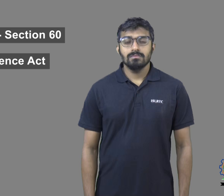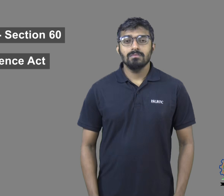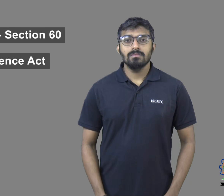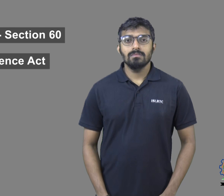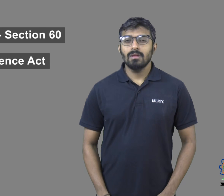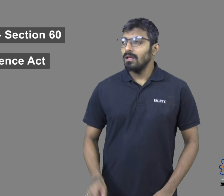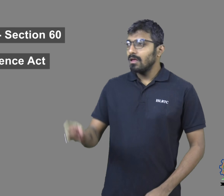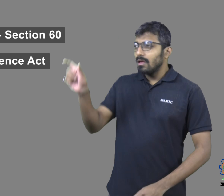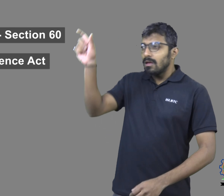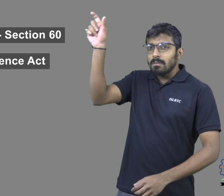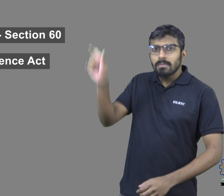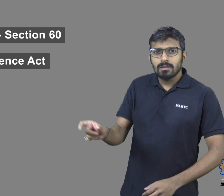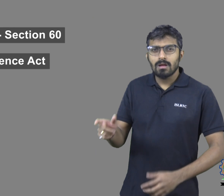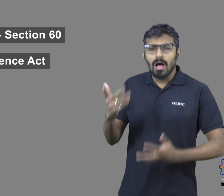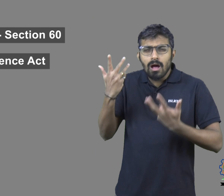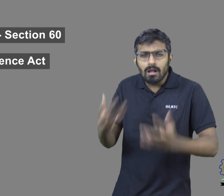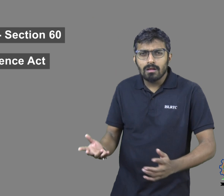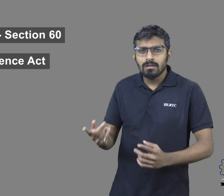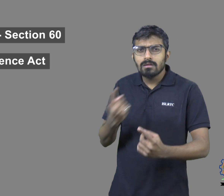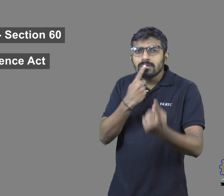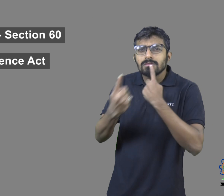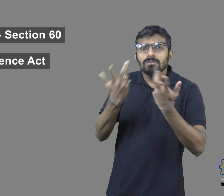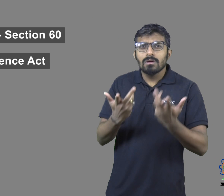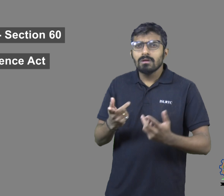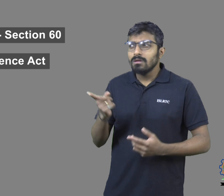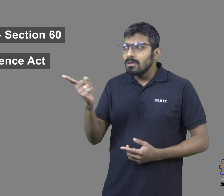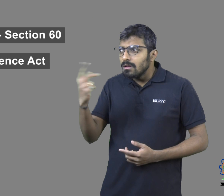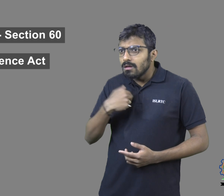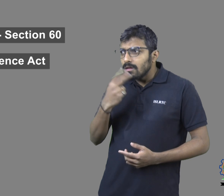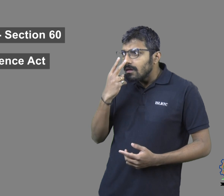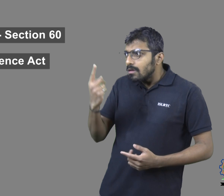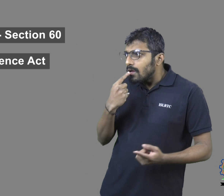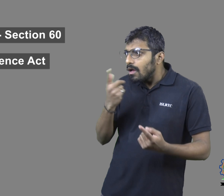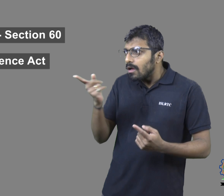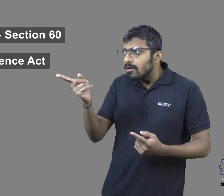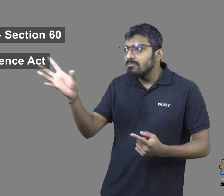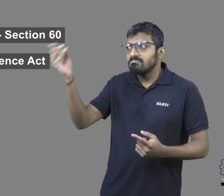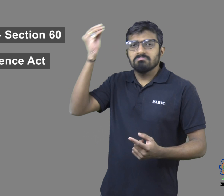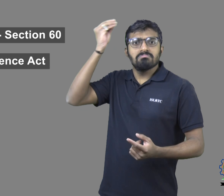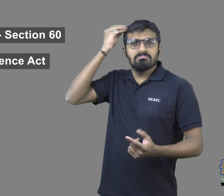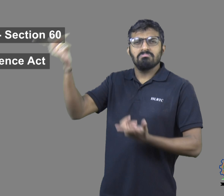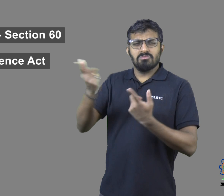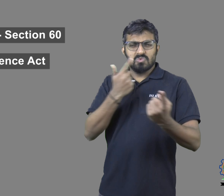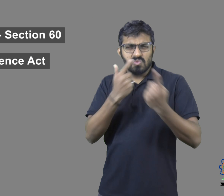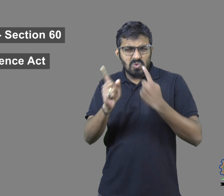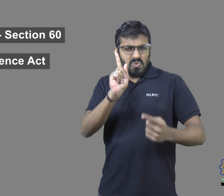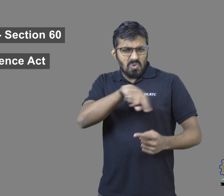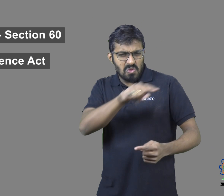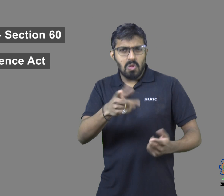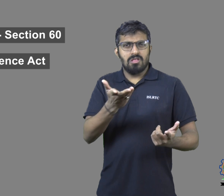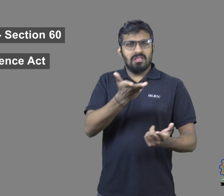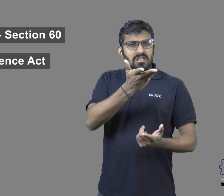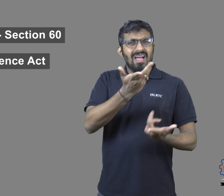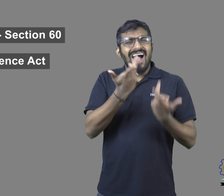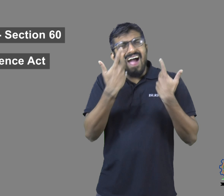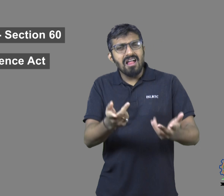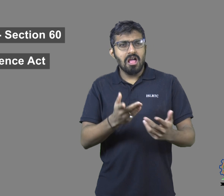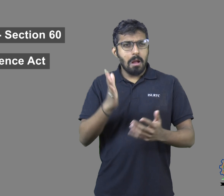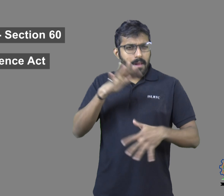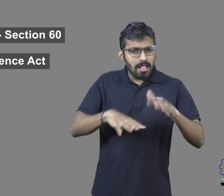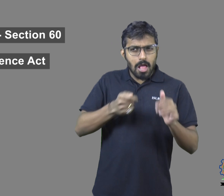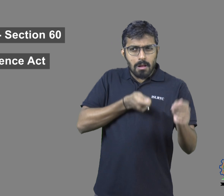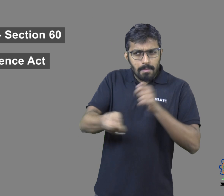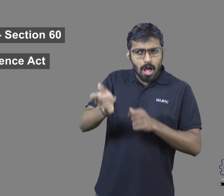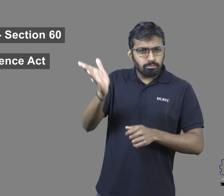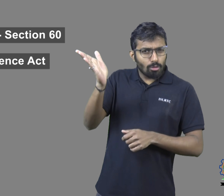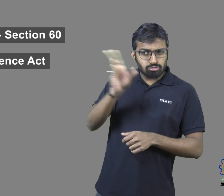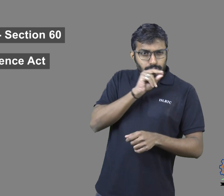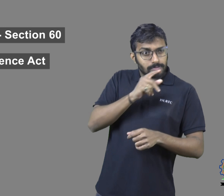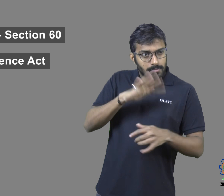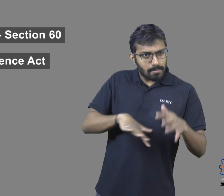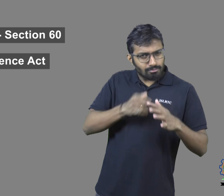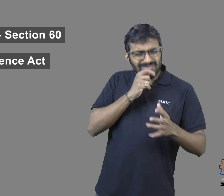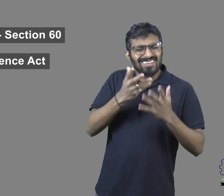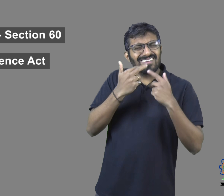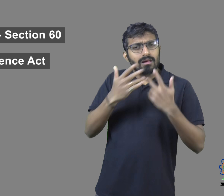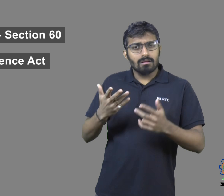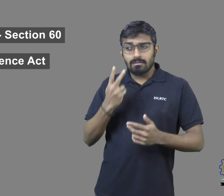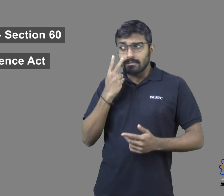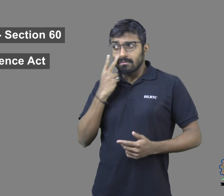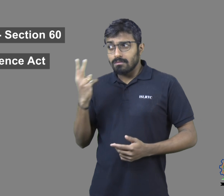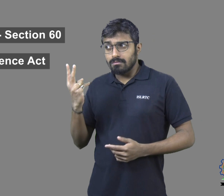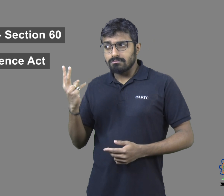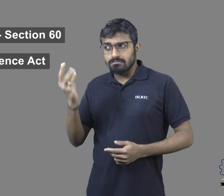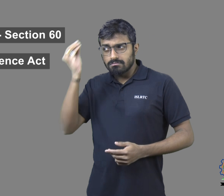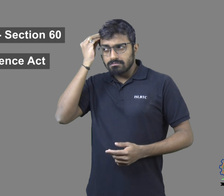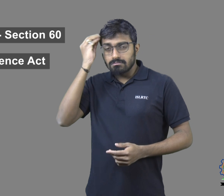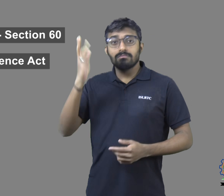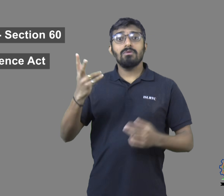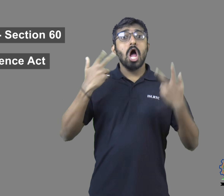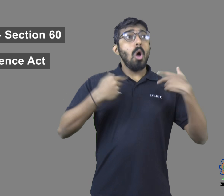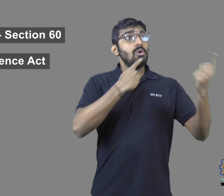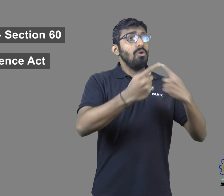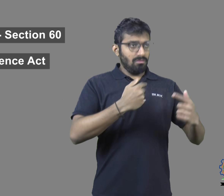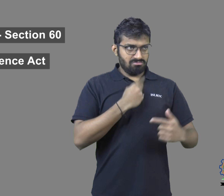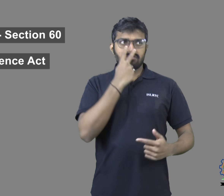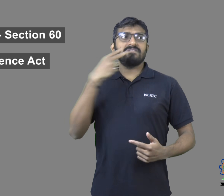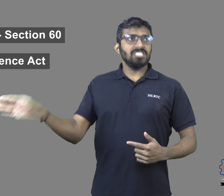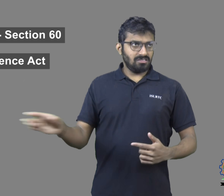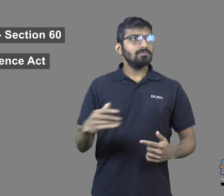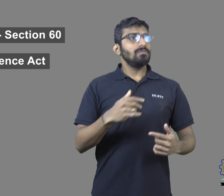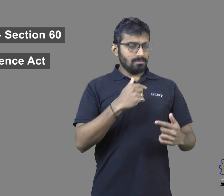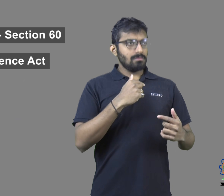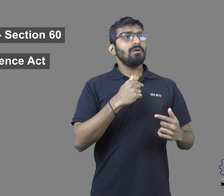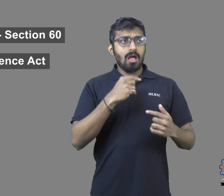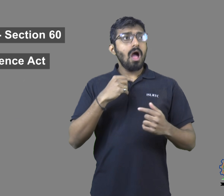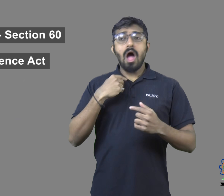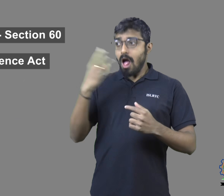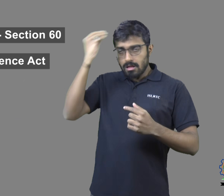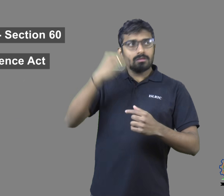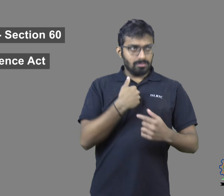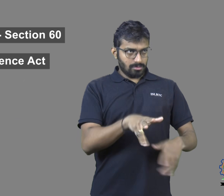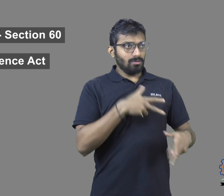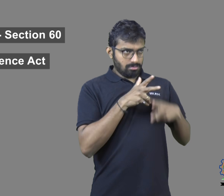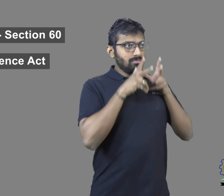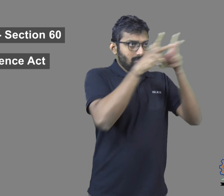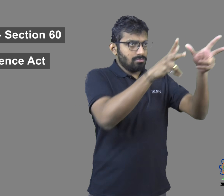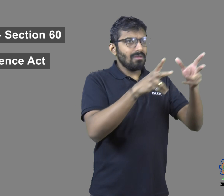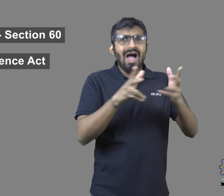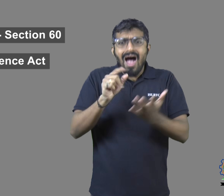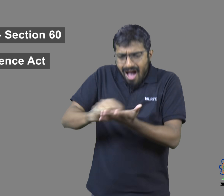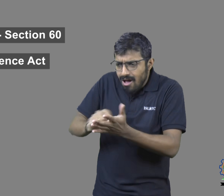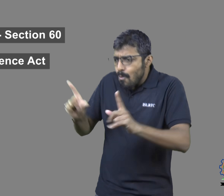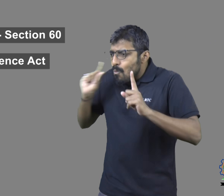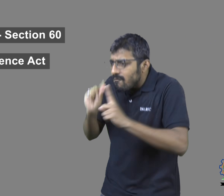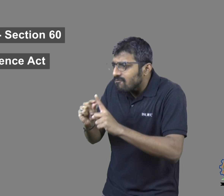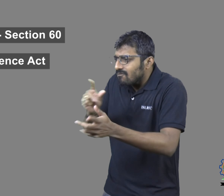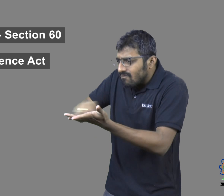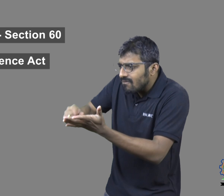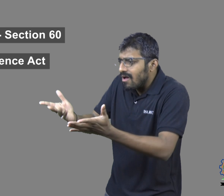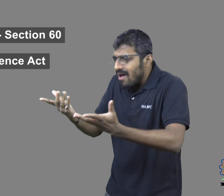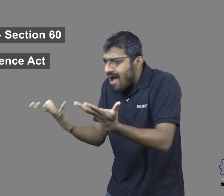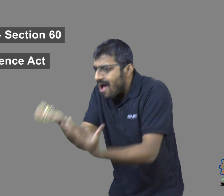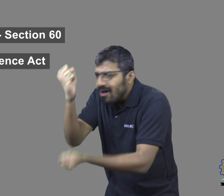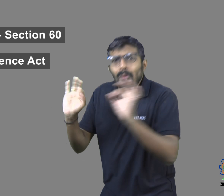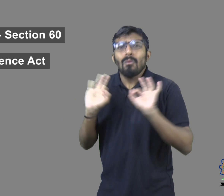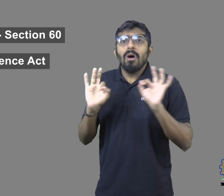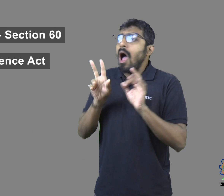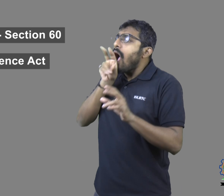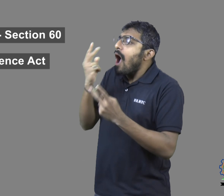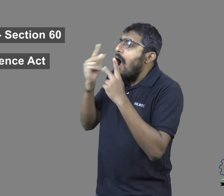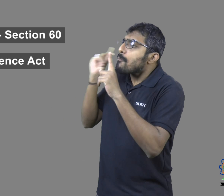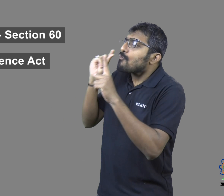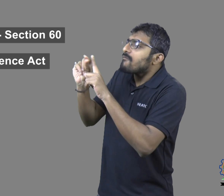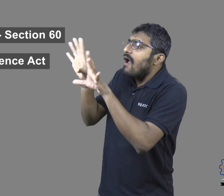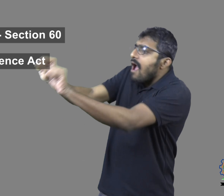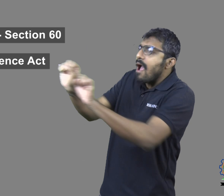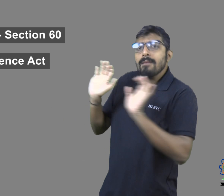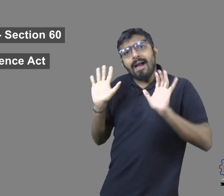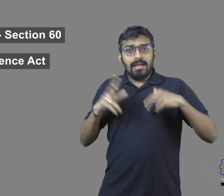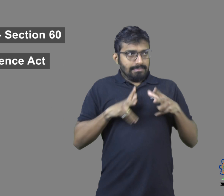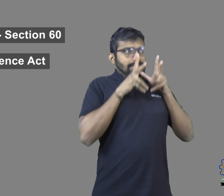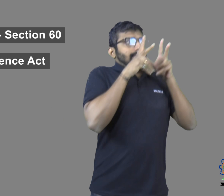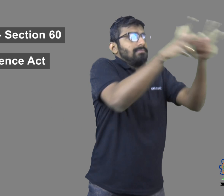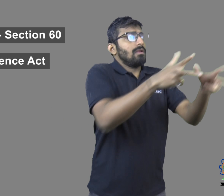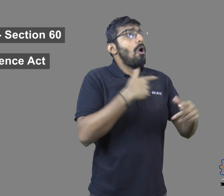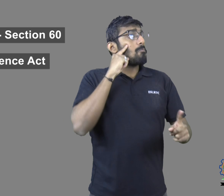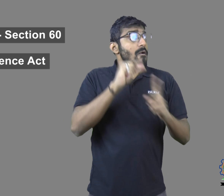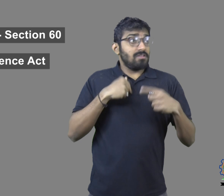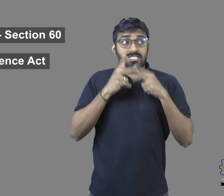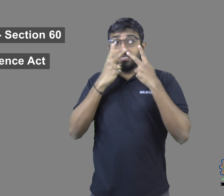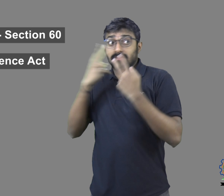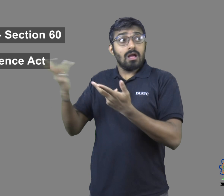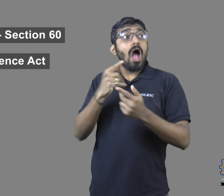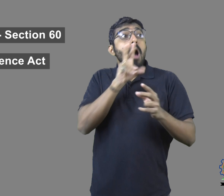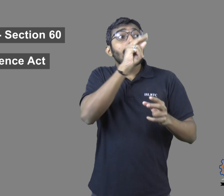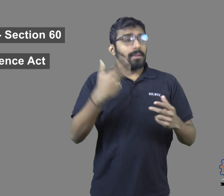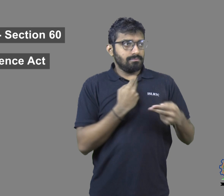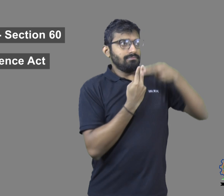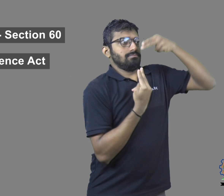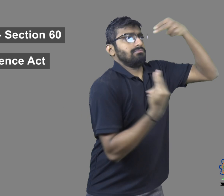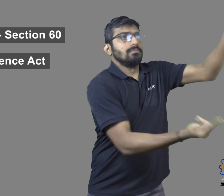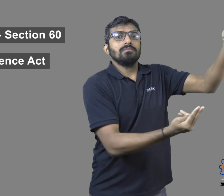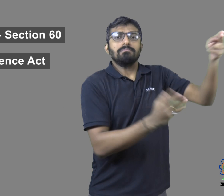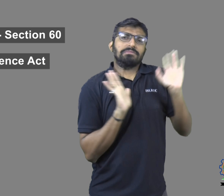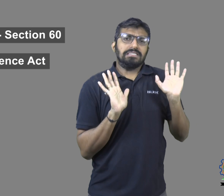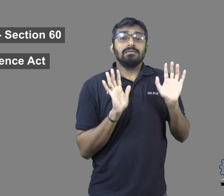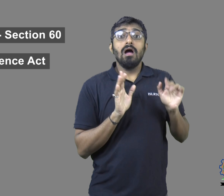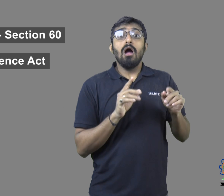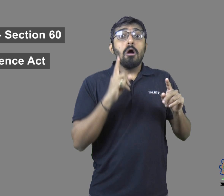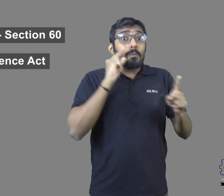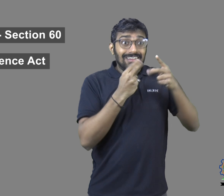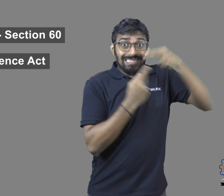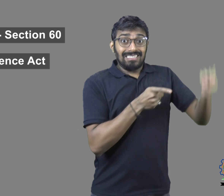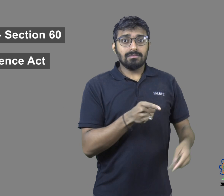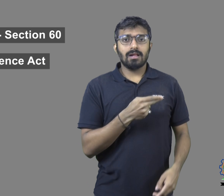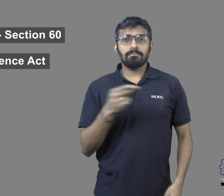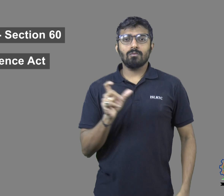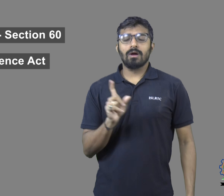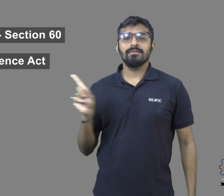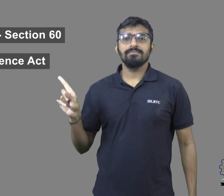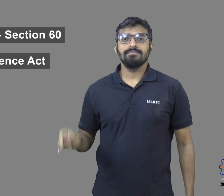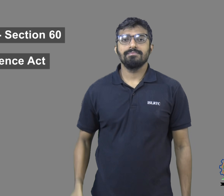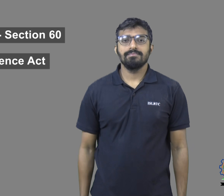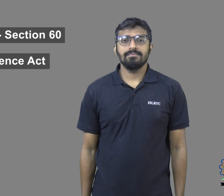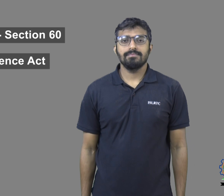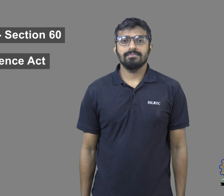Oral Evidence- Section 60 Indian Evidence Act